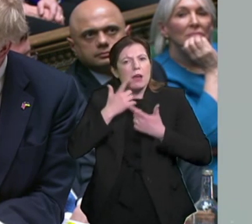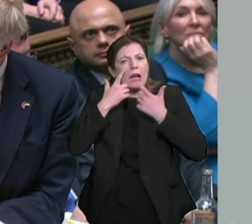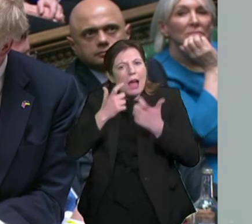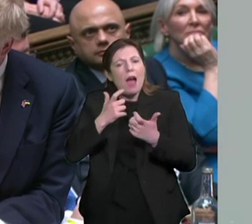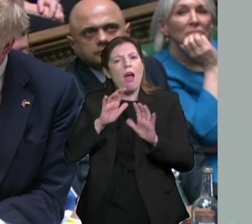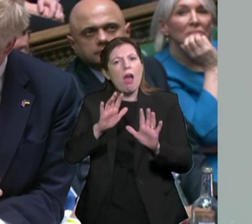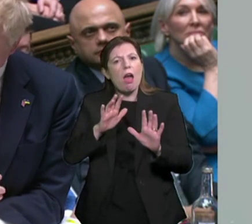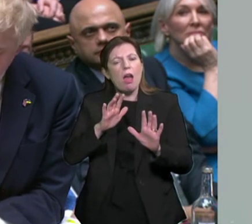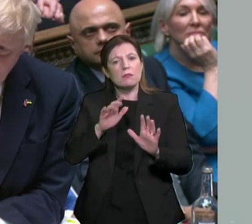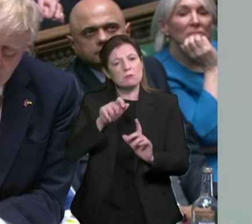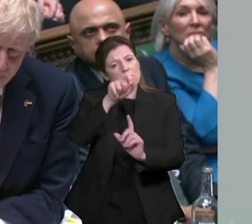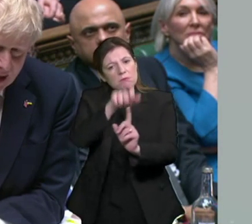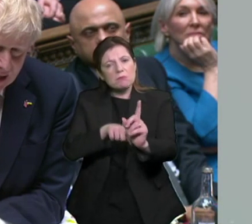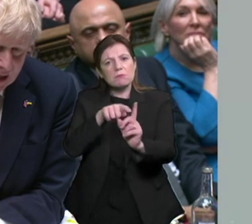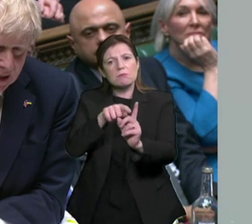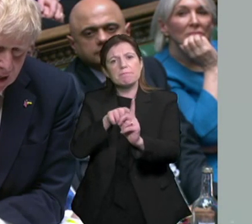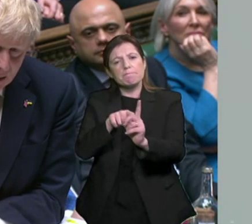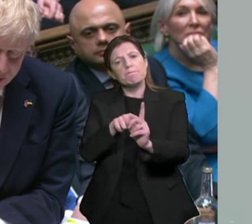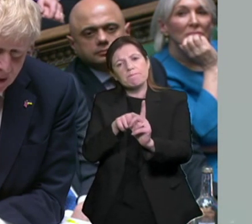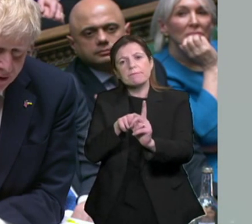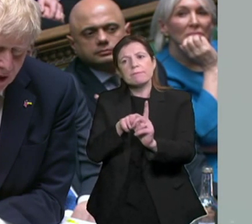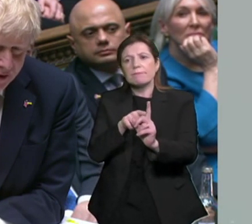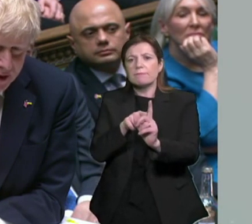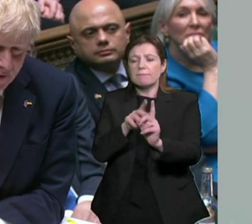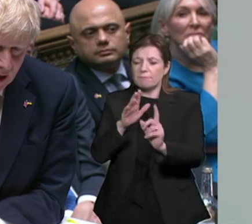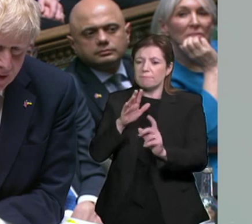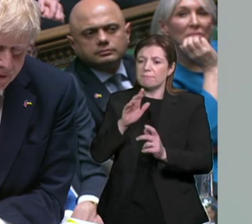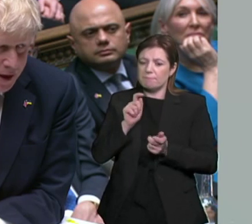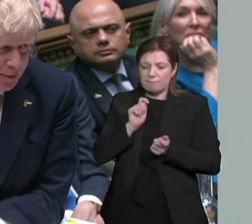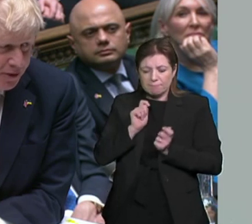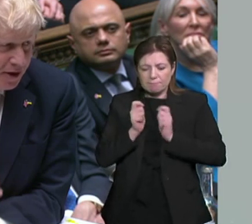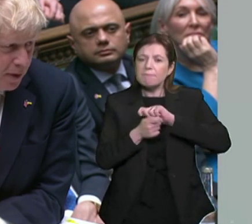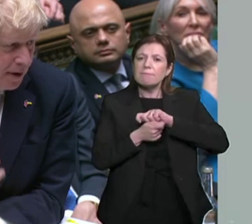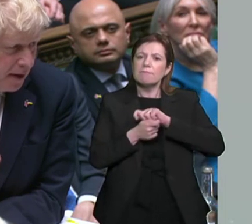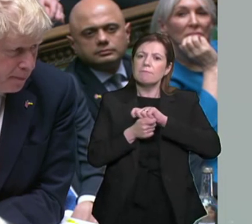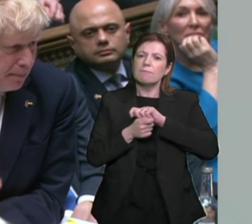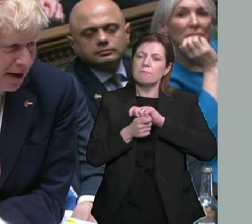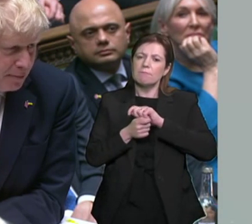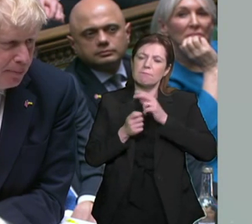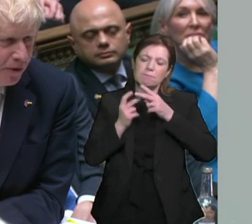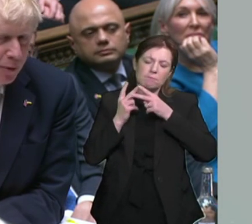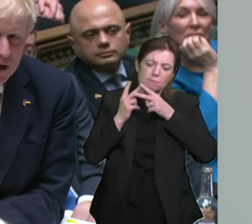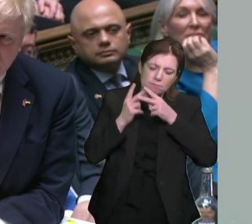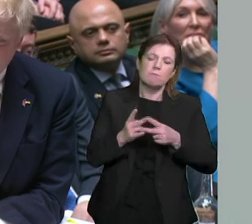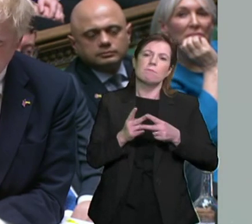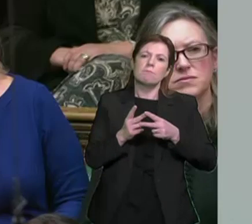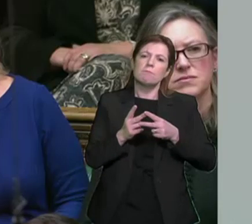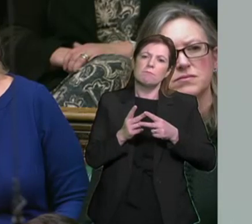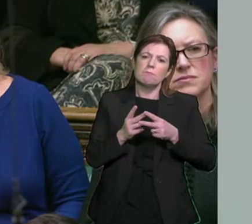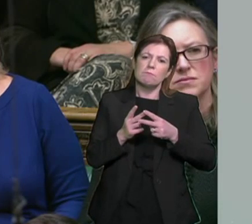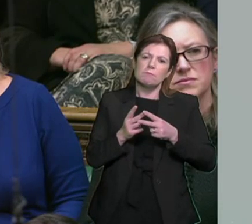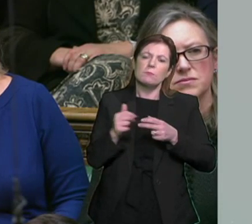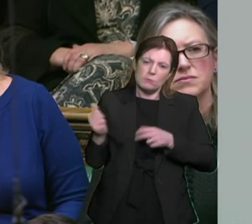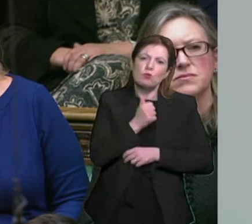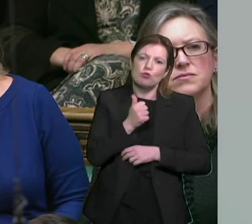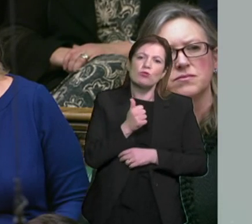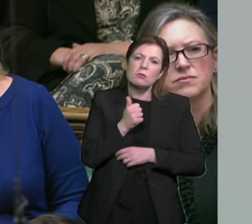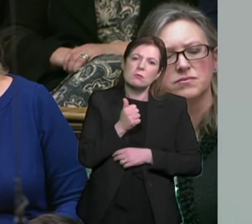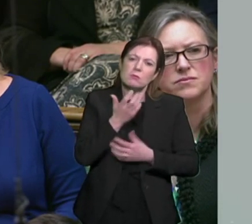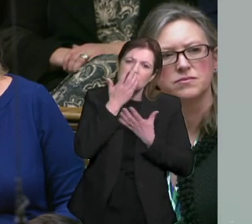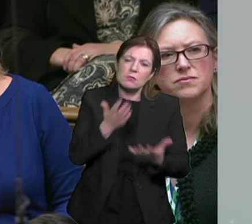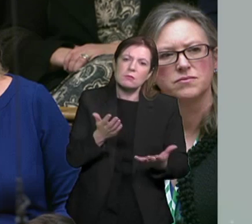We must recognise that when people want to make a transition in their lives, they should be treated with the maximum possible generosity and respect.